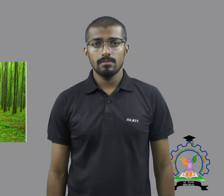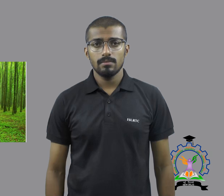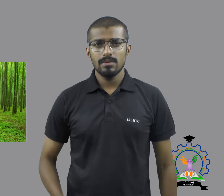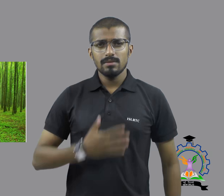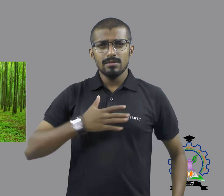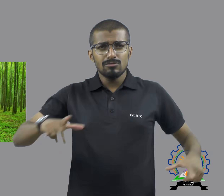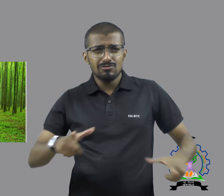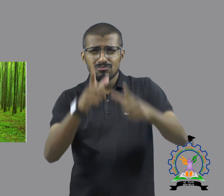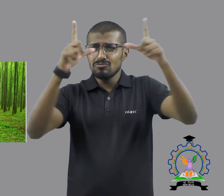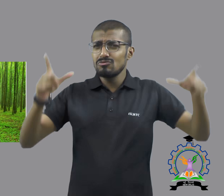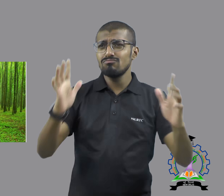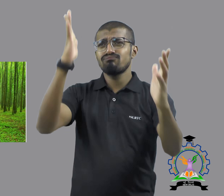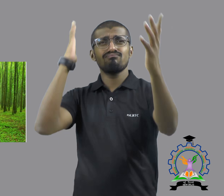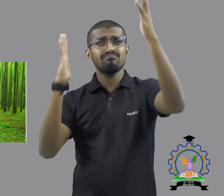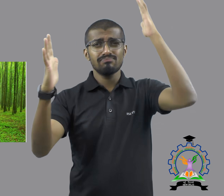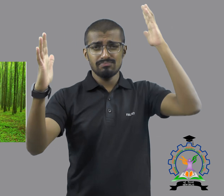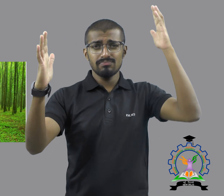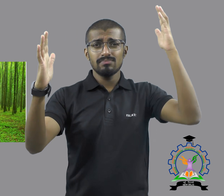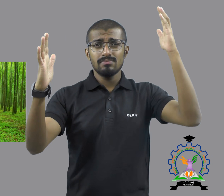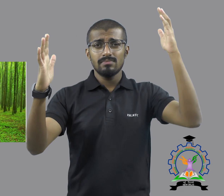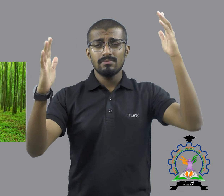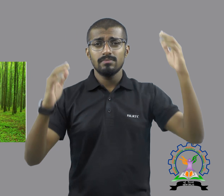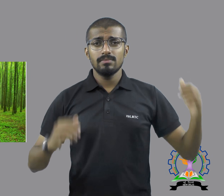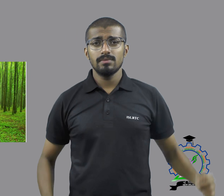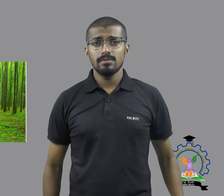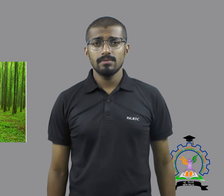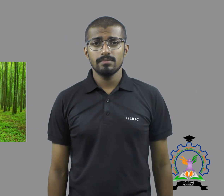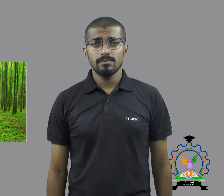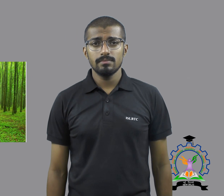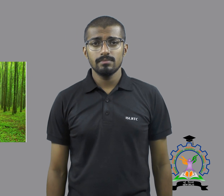Forest